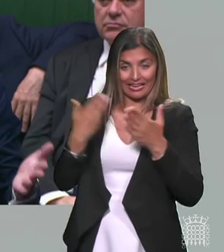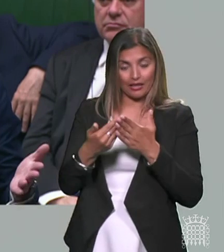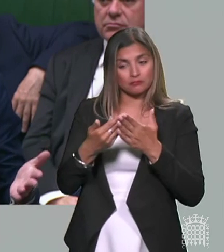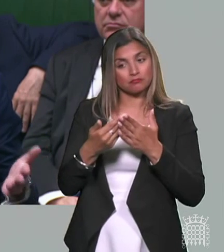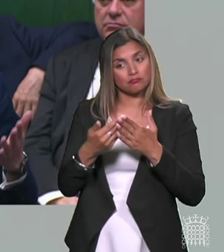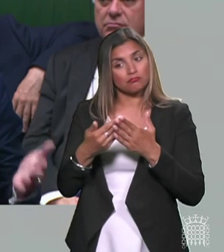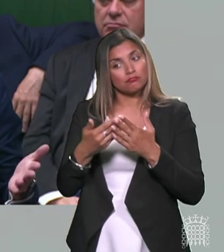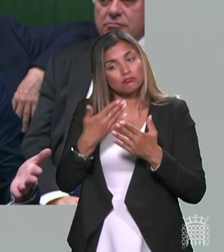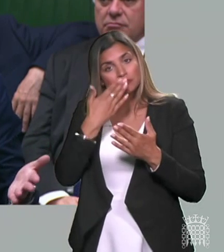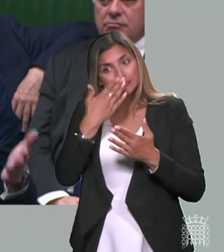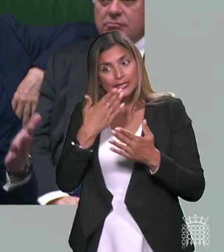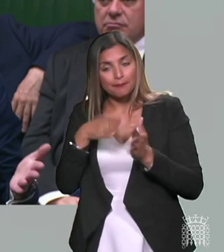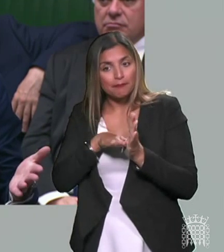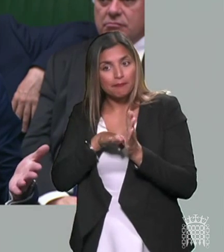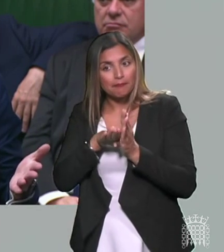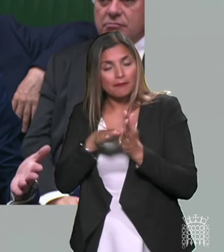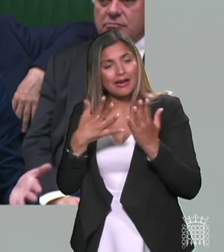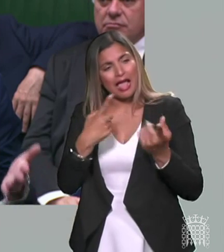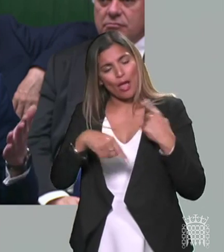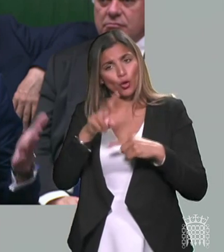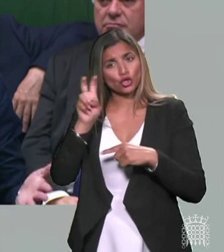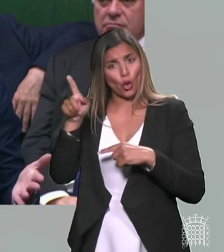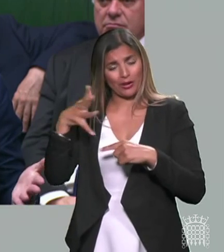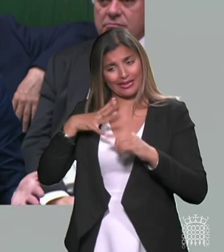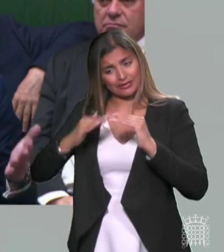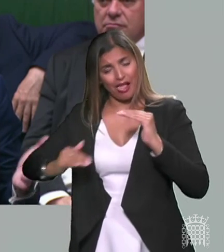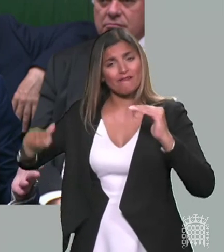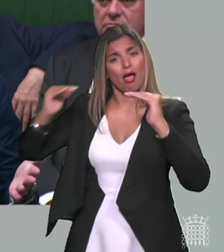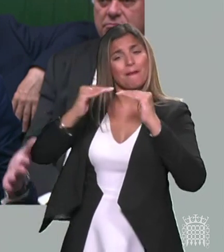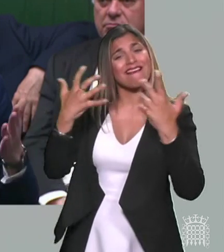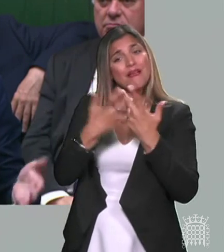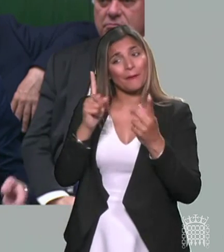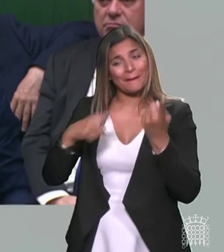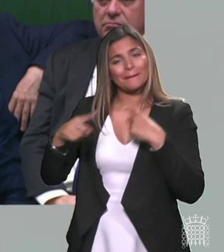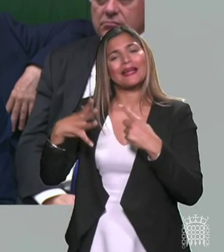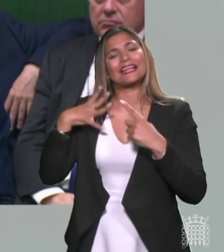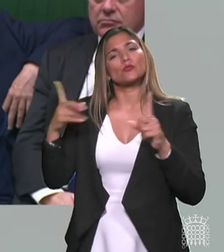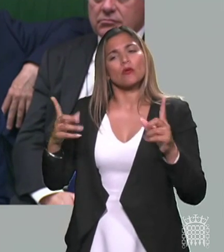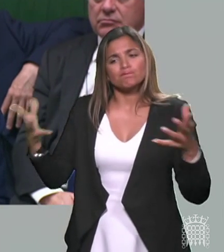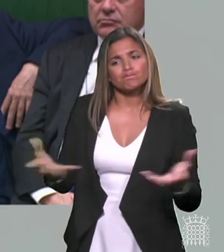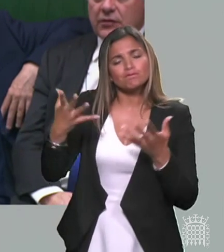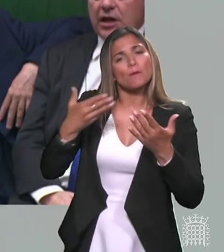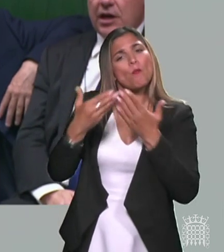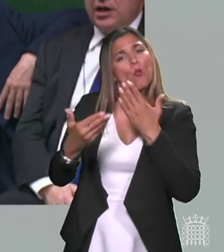Does he agree that the best way to level up Stoke-on-Trent is to get more people in well-skilled, better-paid employment opportunities?